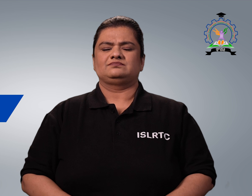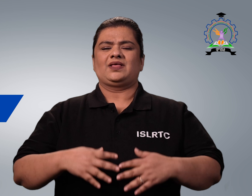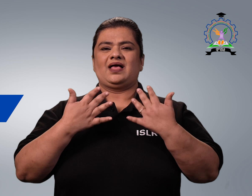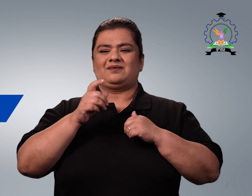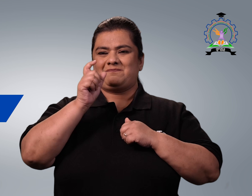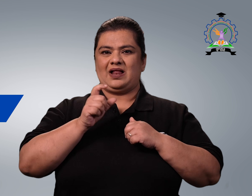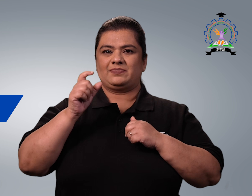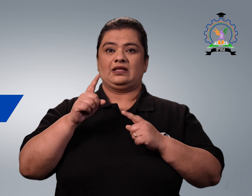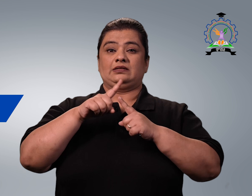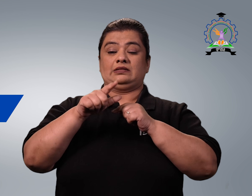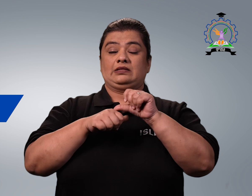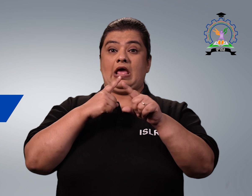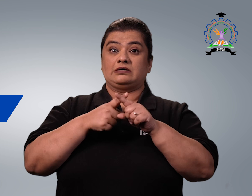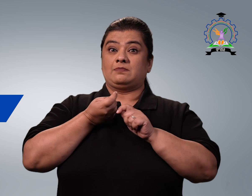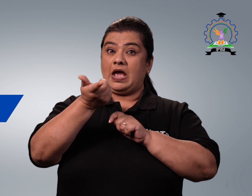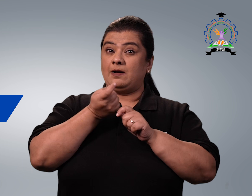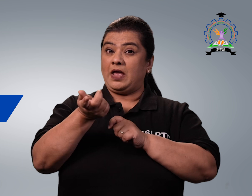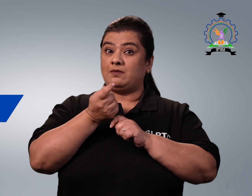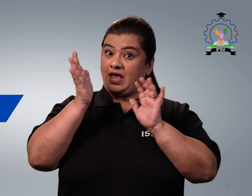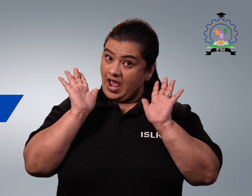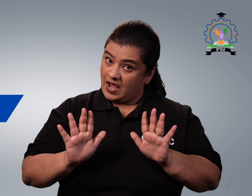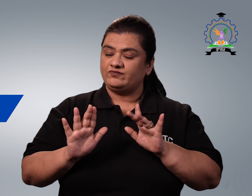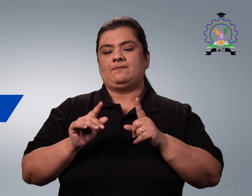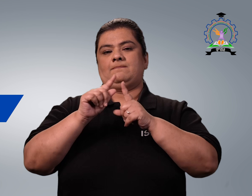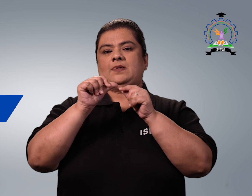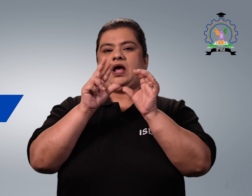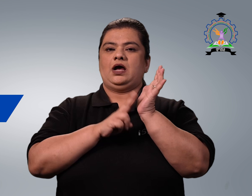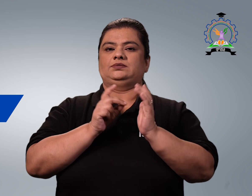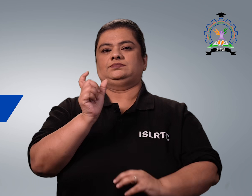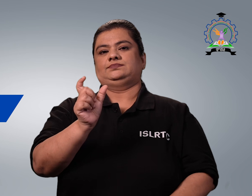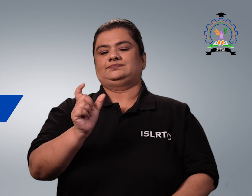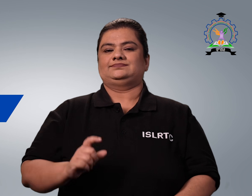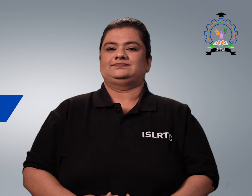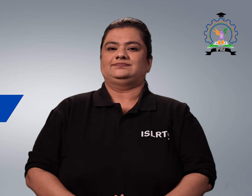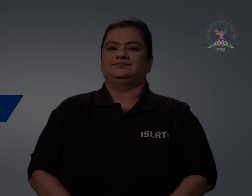It is a ID card issued to taxpayers for financial purposes.